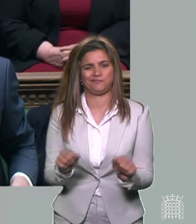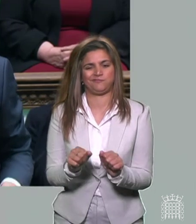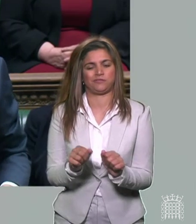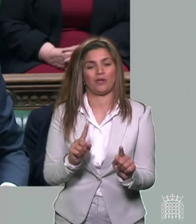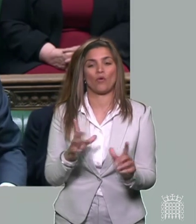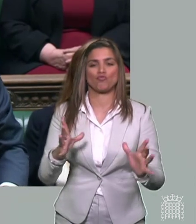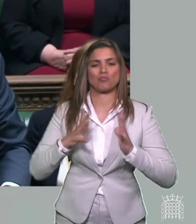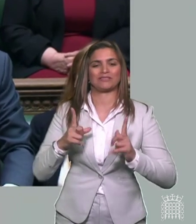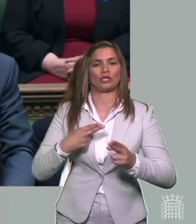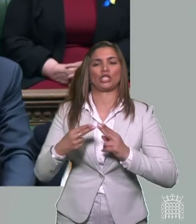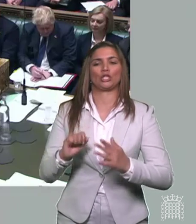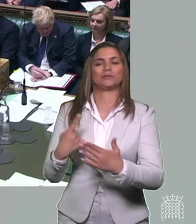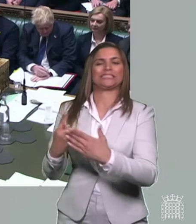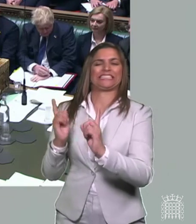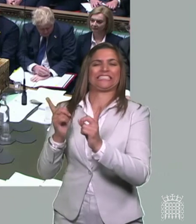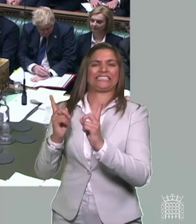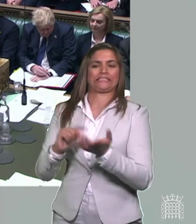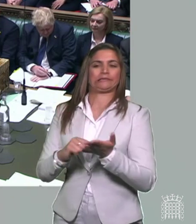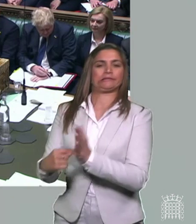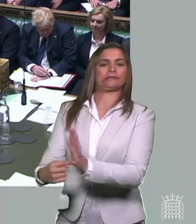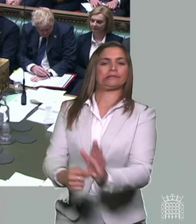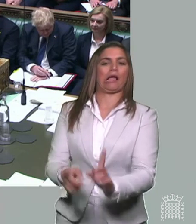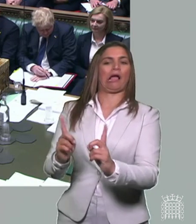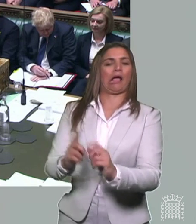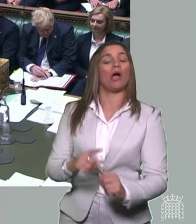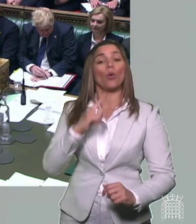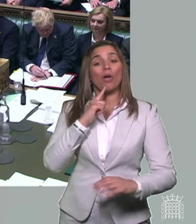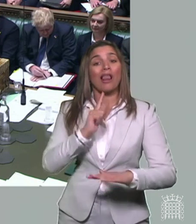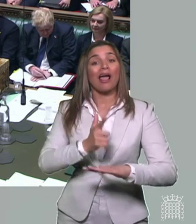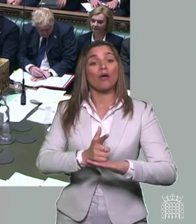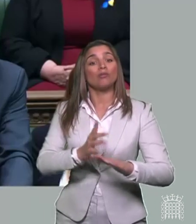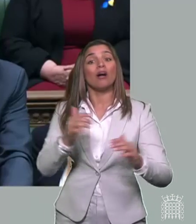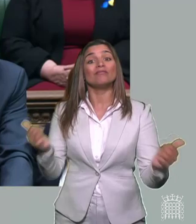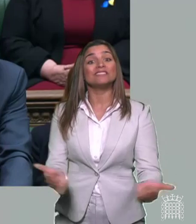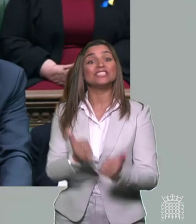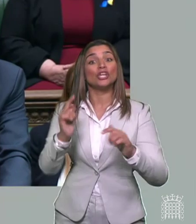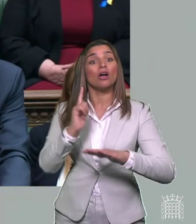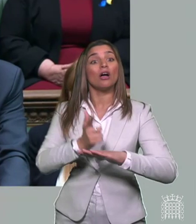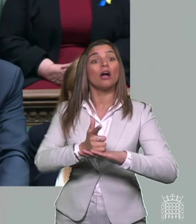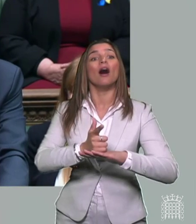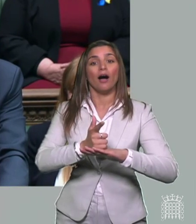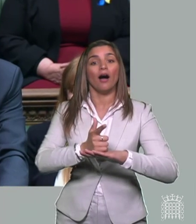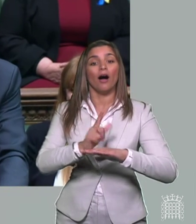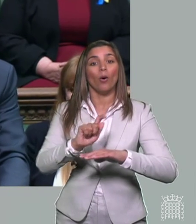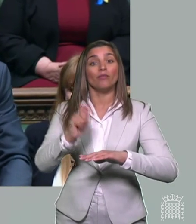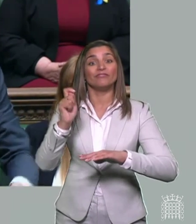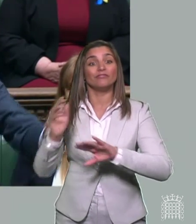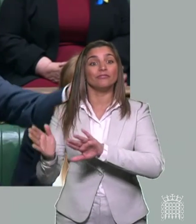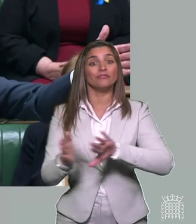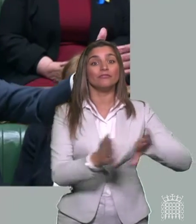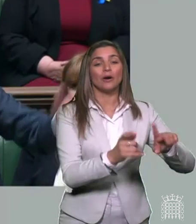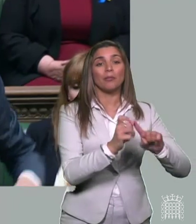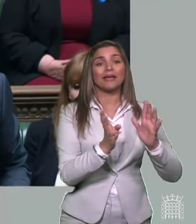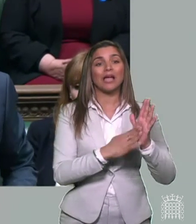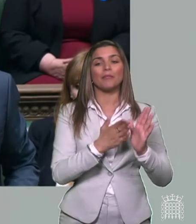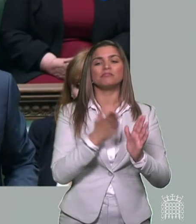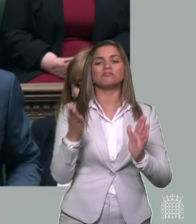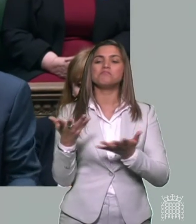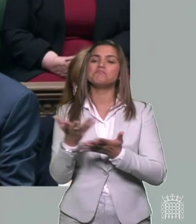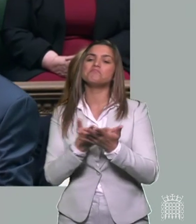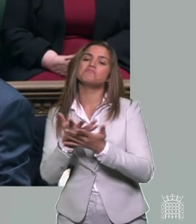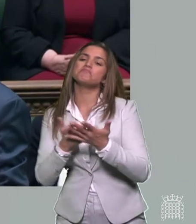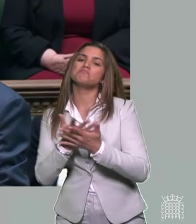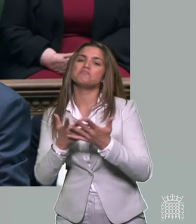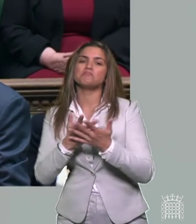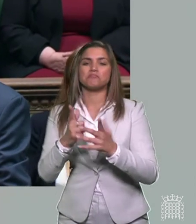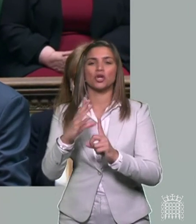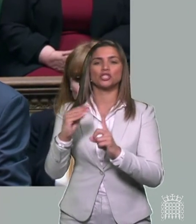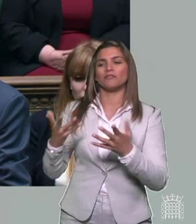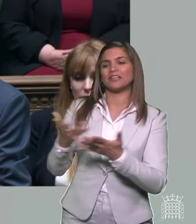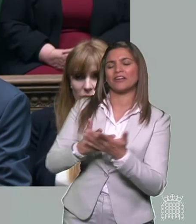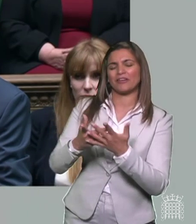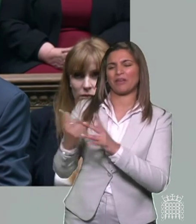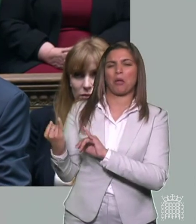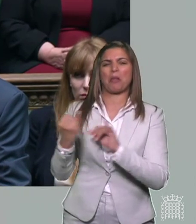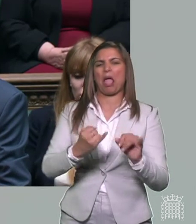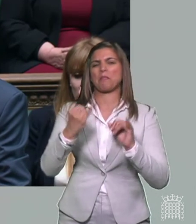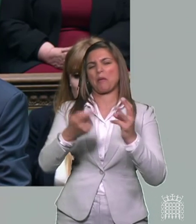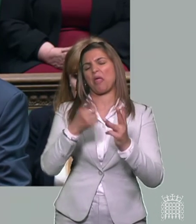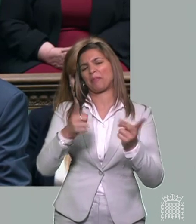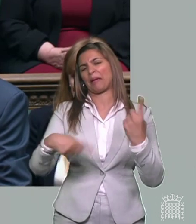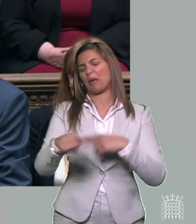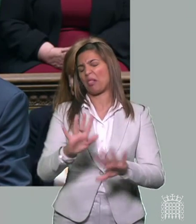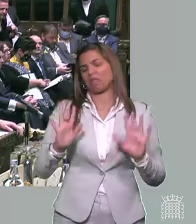But once the cameras were off, the Prime Minister went to see his Back Benchers and he was back to blaming everyone else.